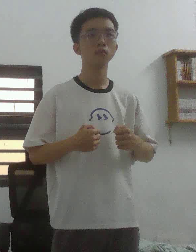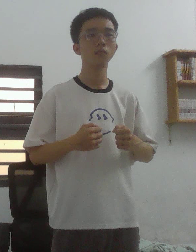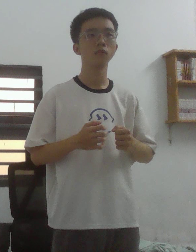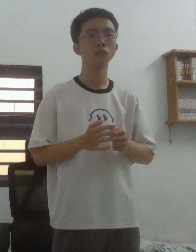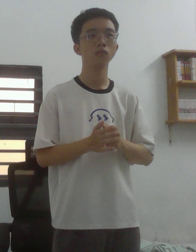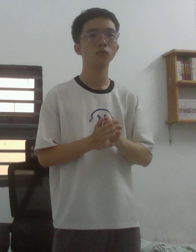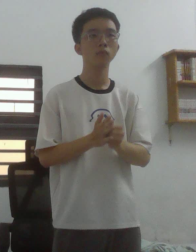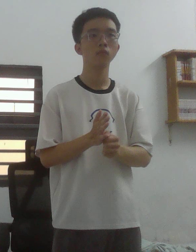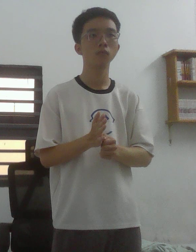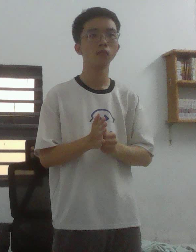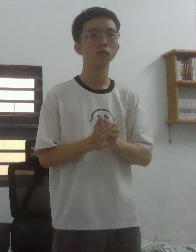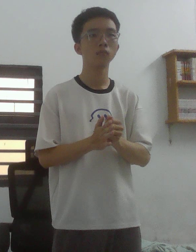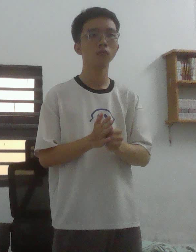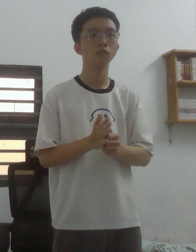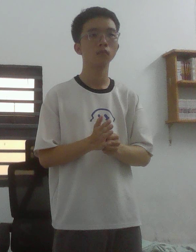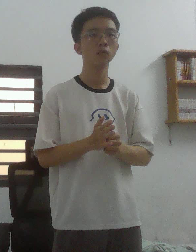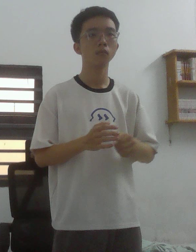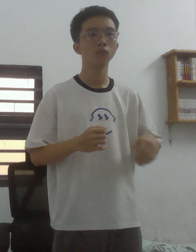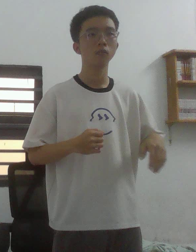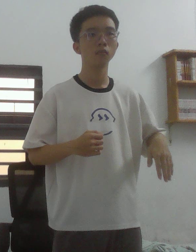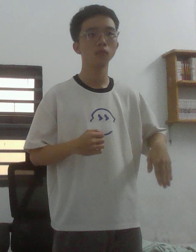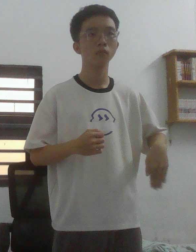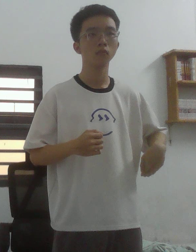thang sau